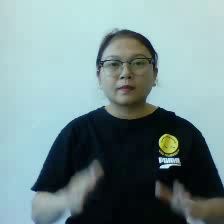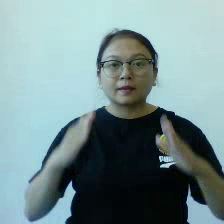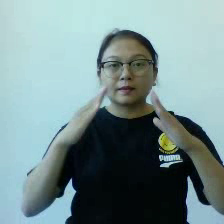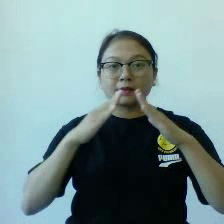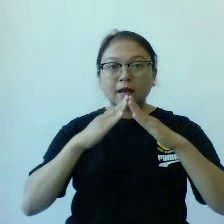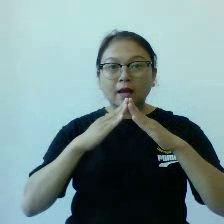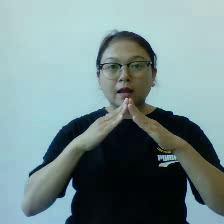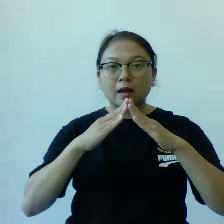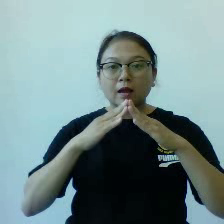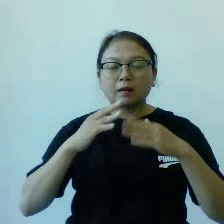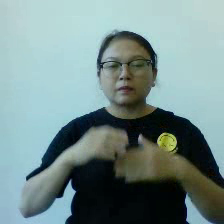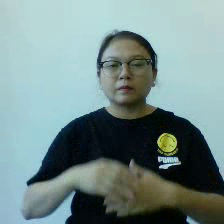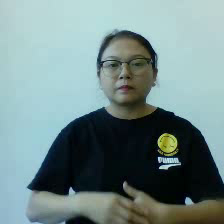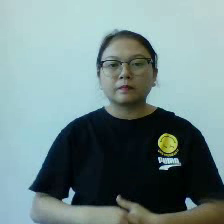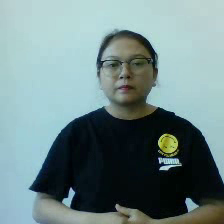Nhà